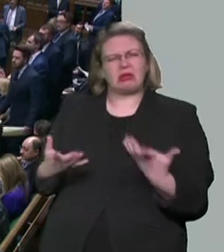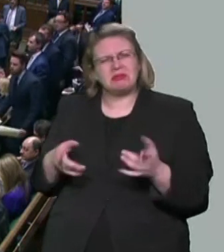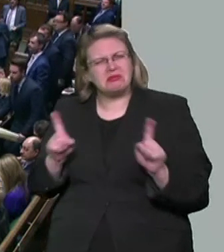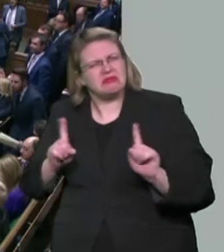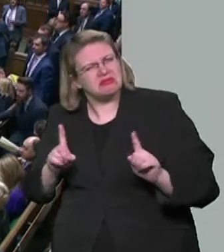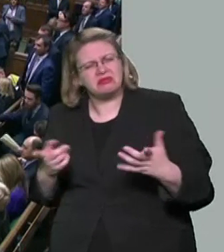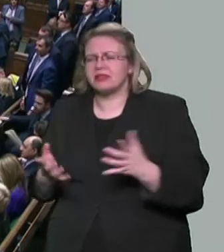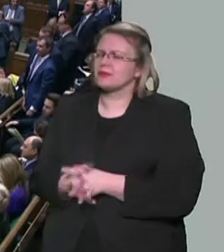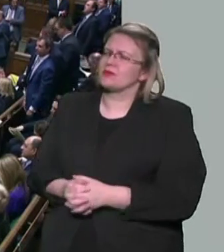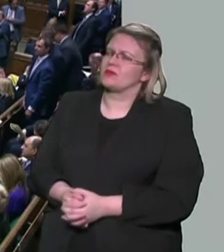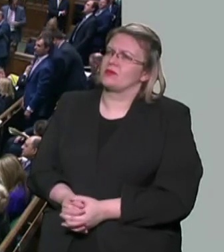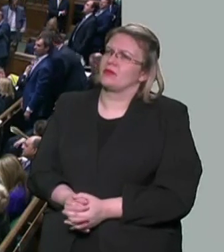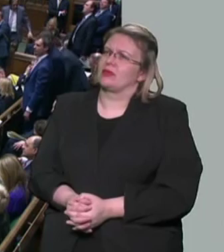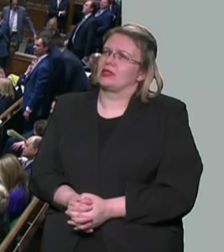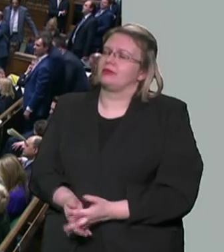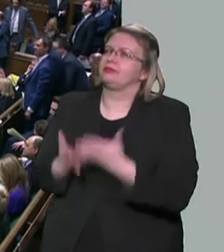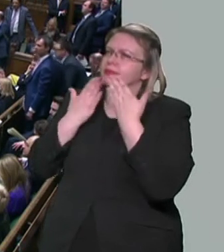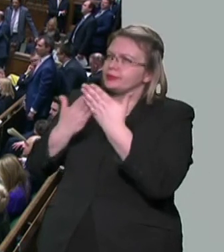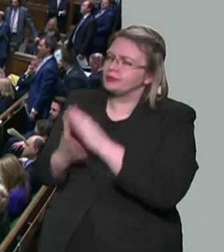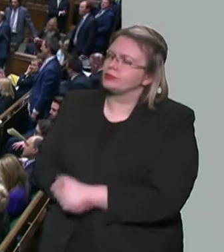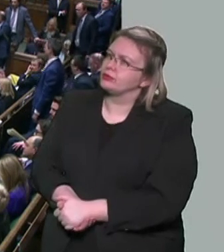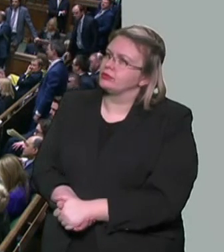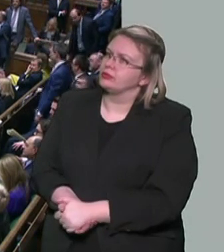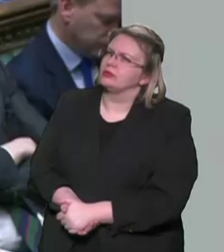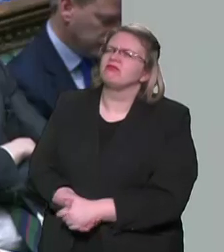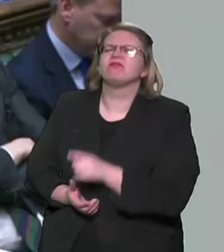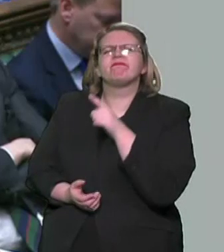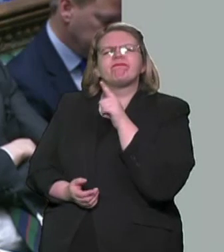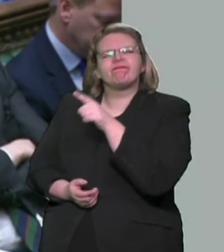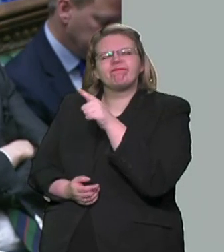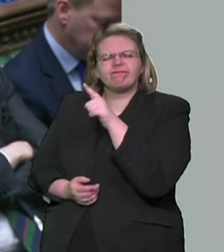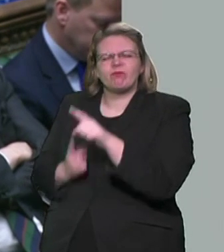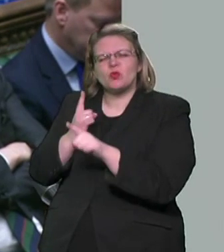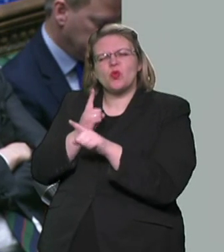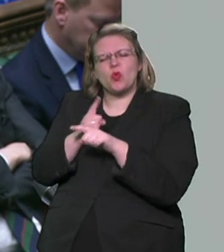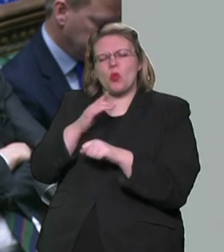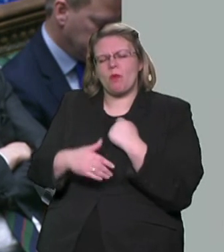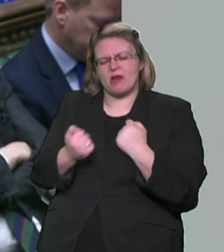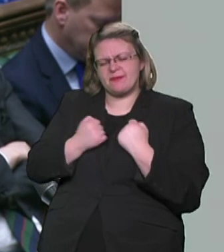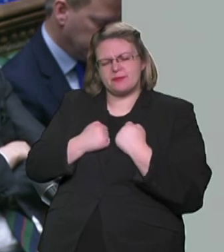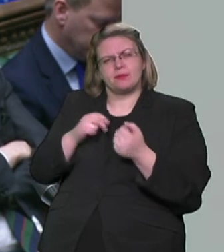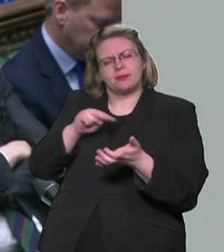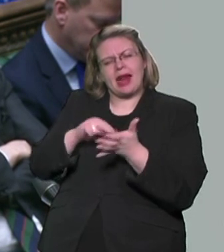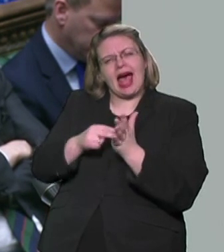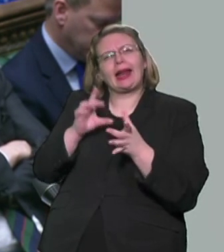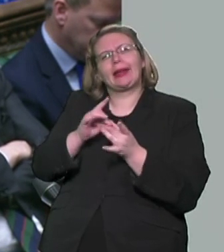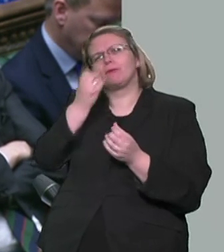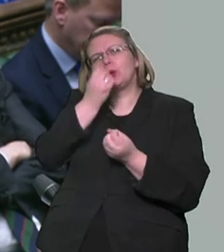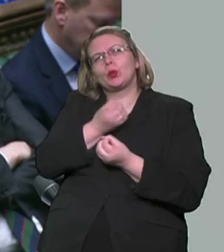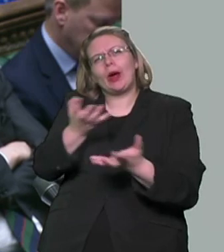I thank the honourable Gentleman very much. I think he is referring to the strategy that we have for food waste.